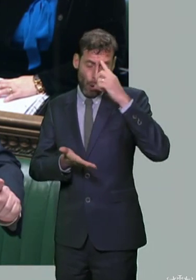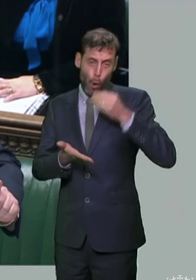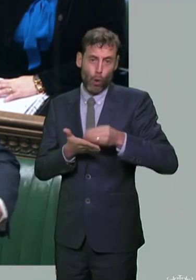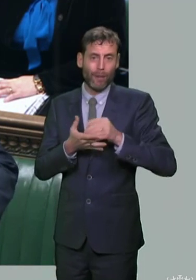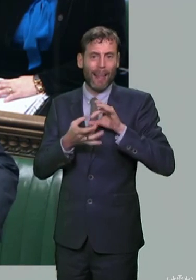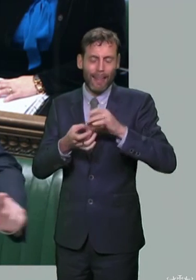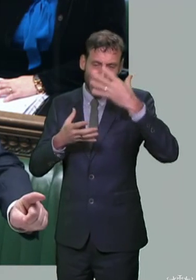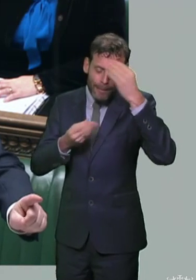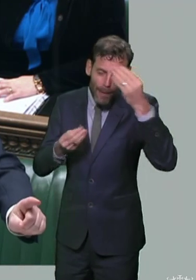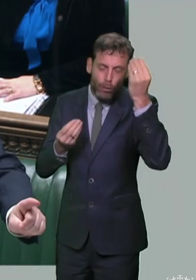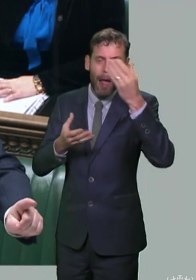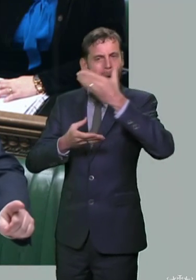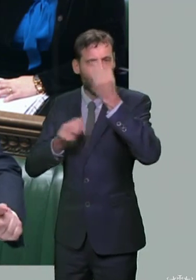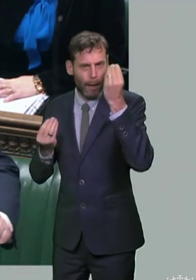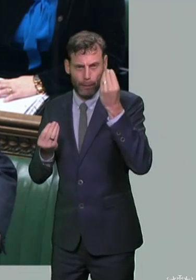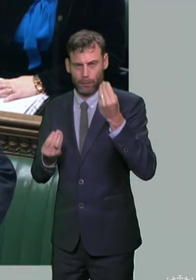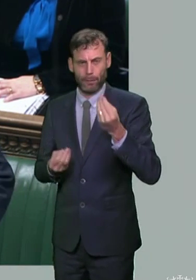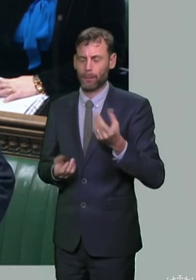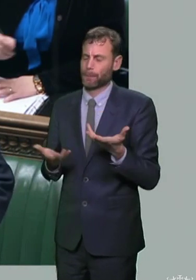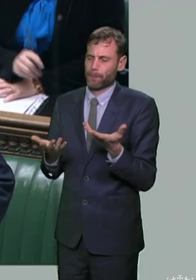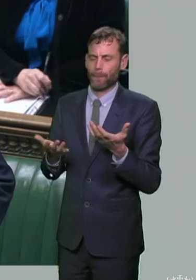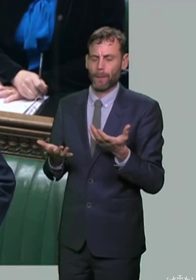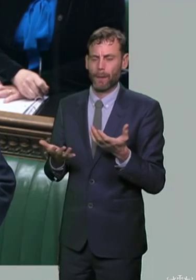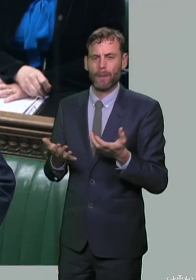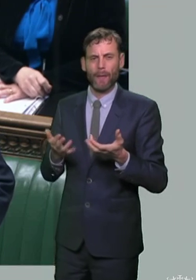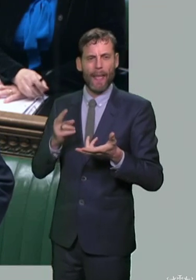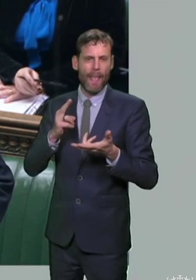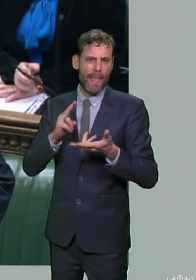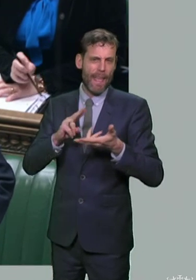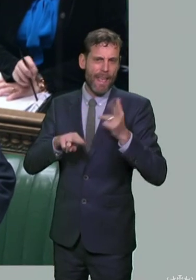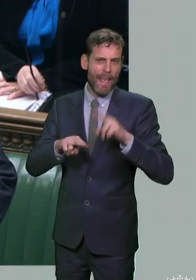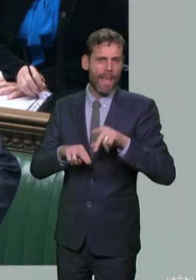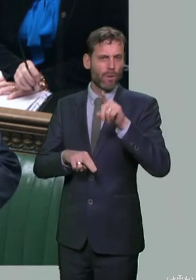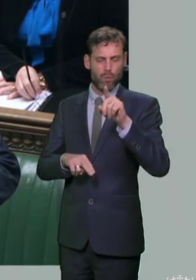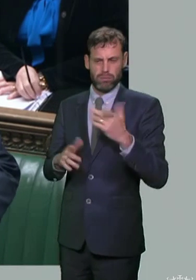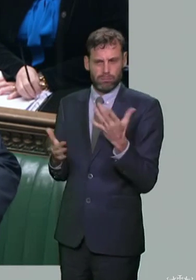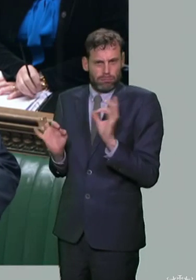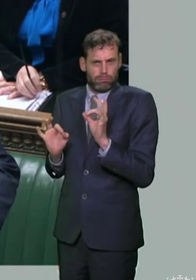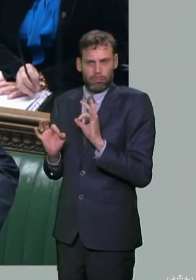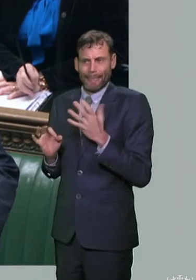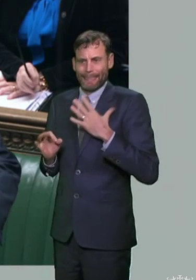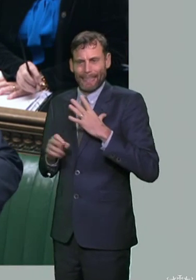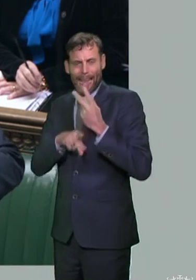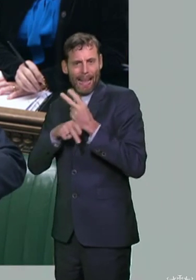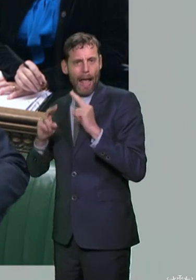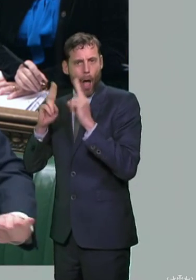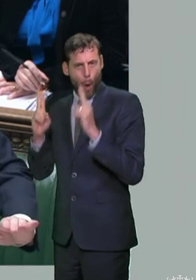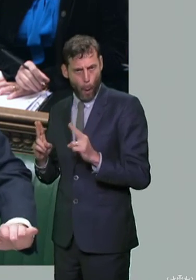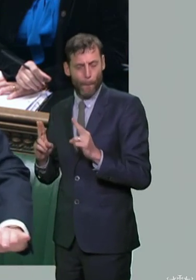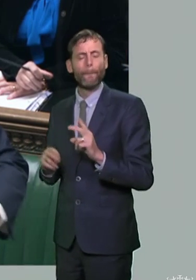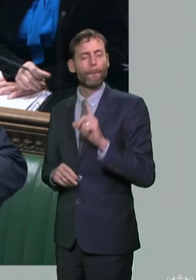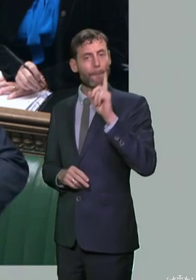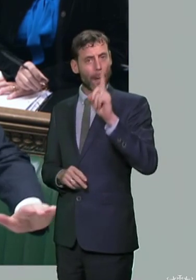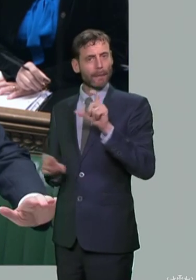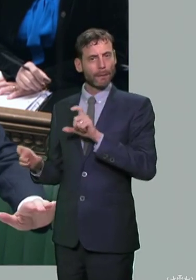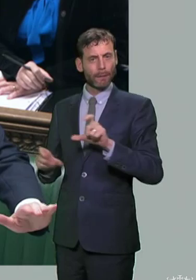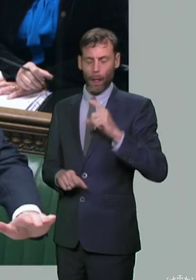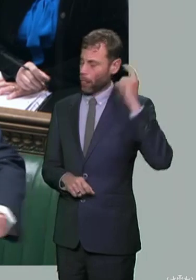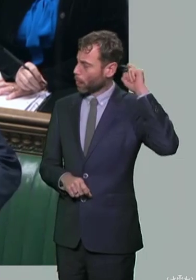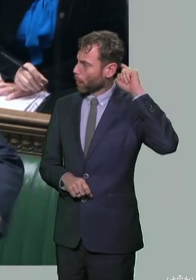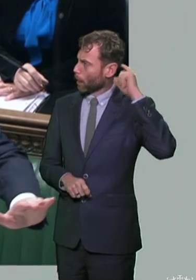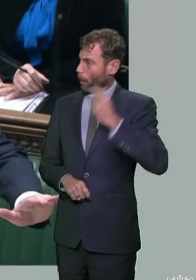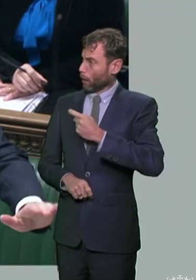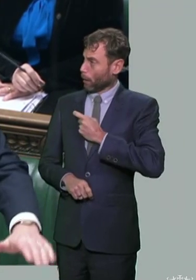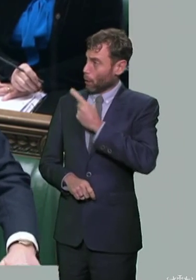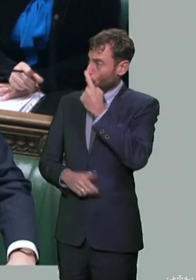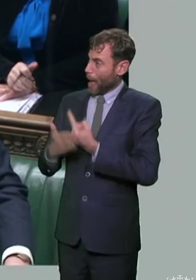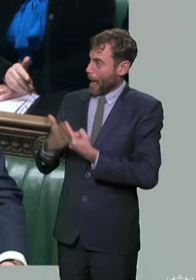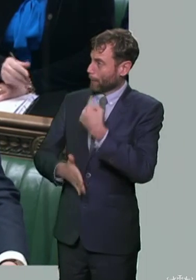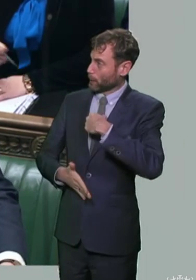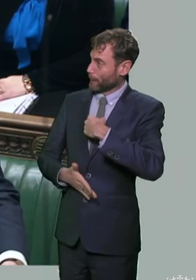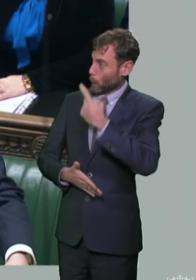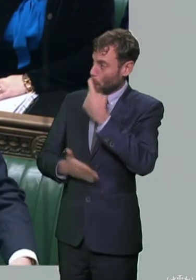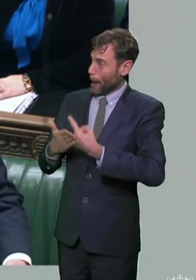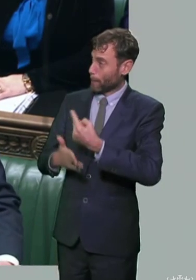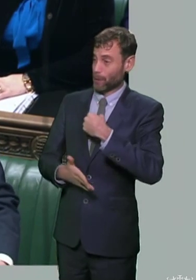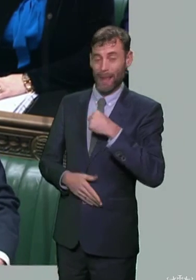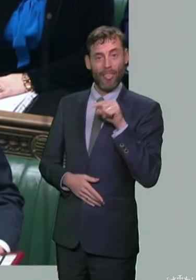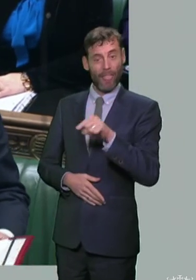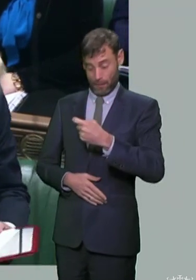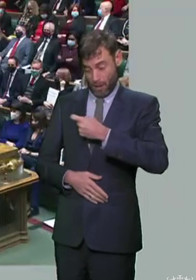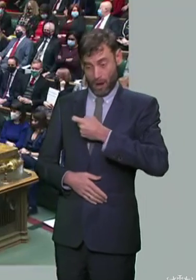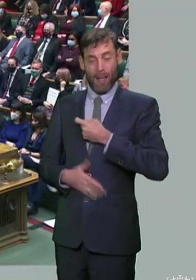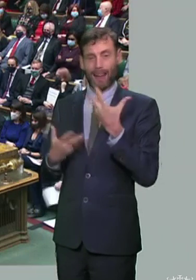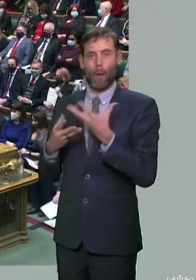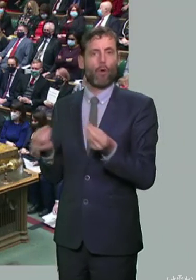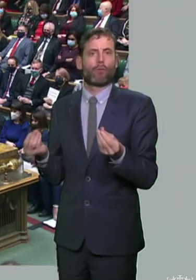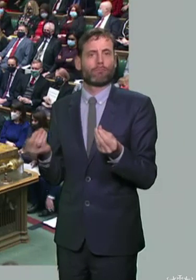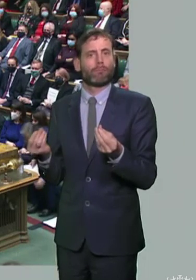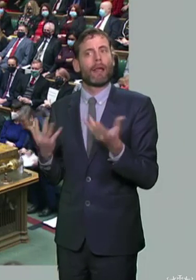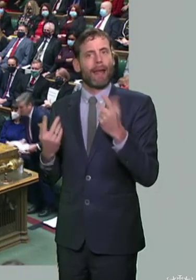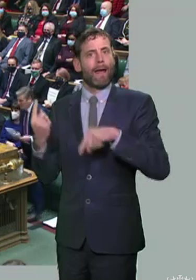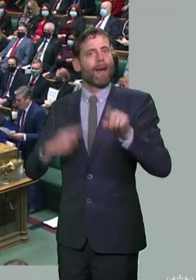Even if you are not one of those people who suffer from those afflictions, we are taking away the anxiety from millions of people up and down the land about their homes.